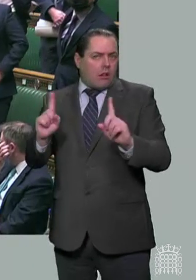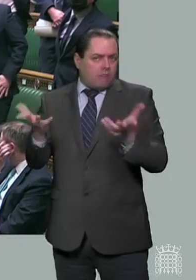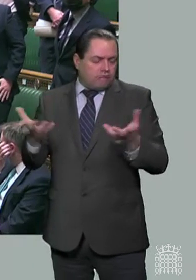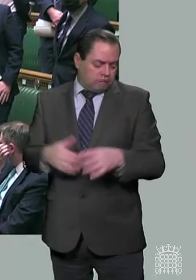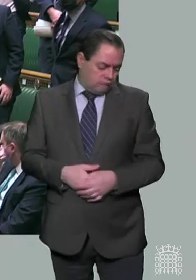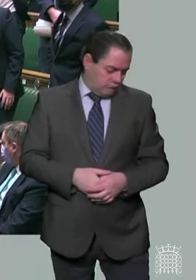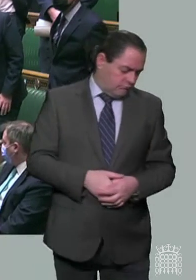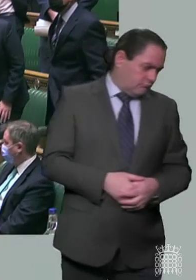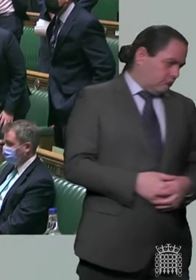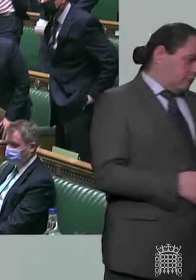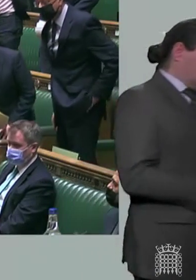I am grateful to my